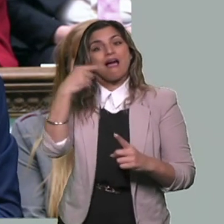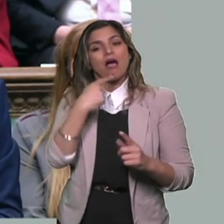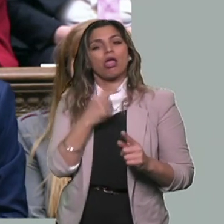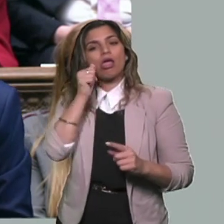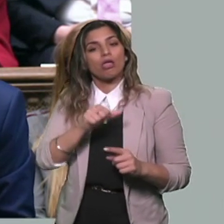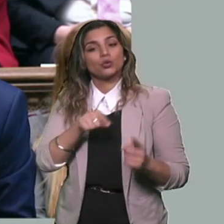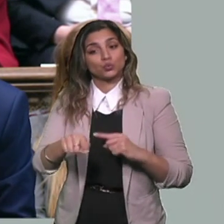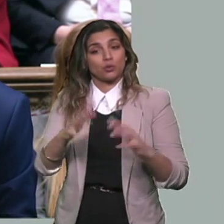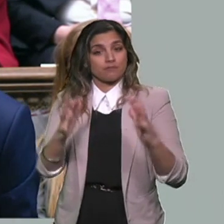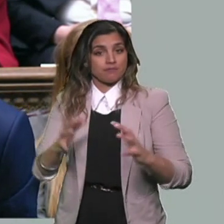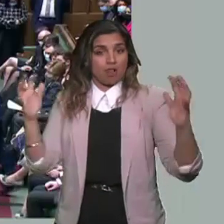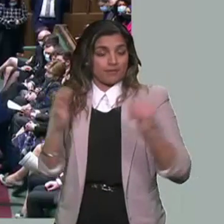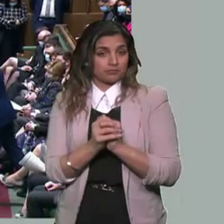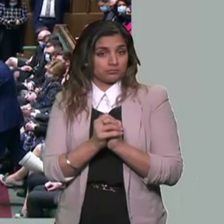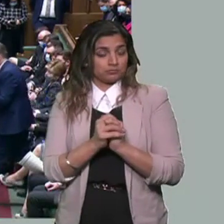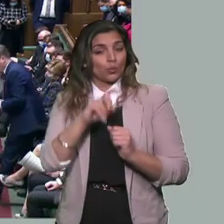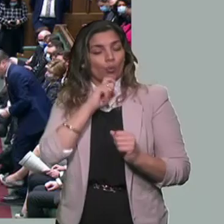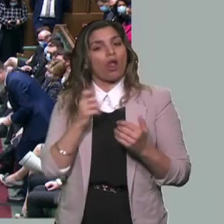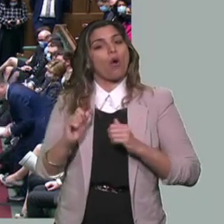Does the Prime Minister believe that applies to him?